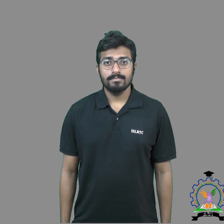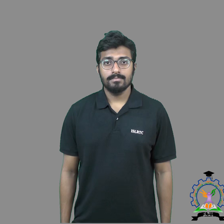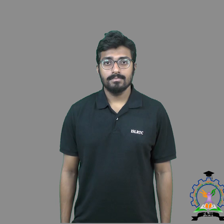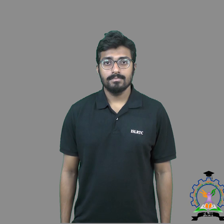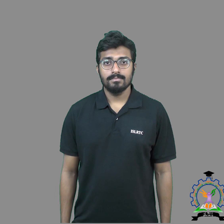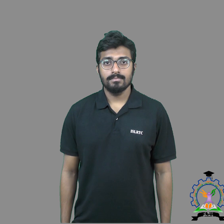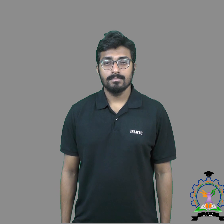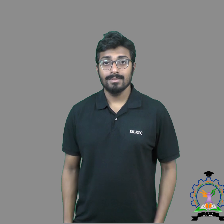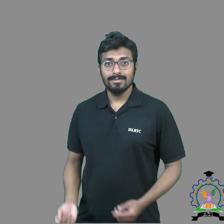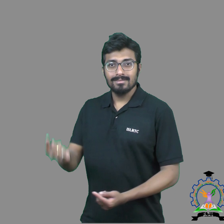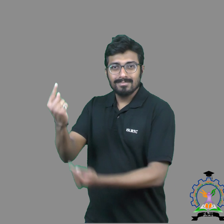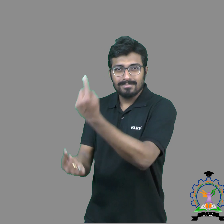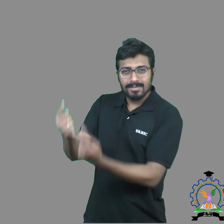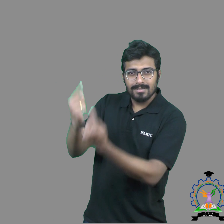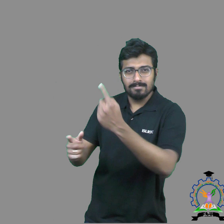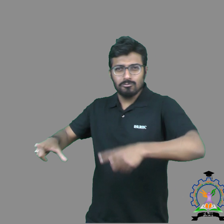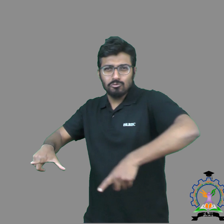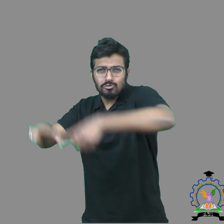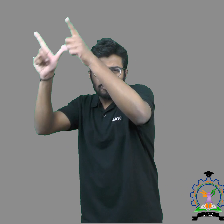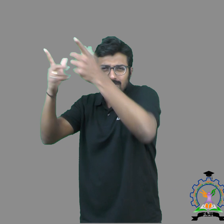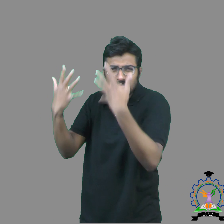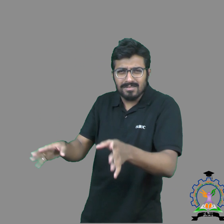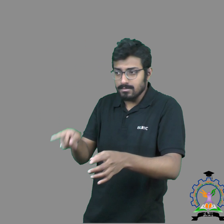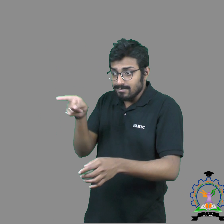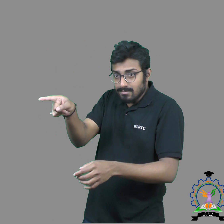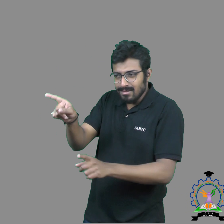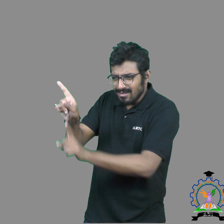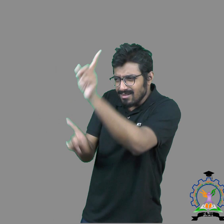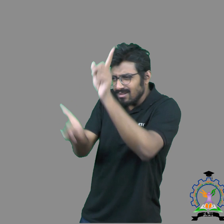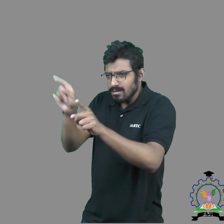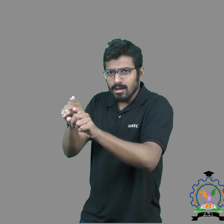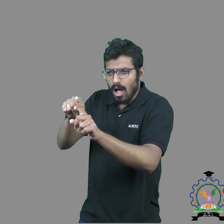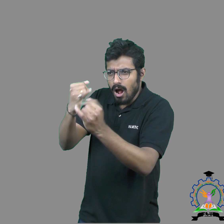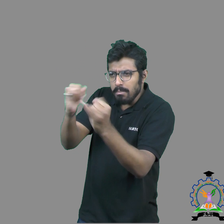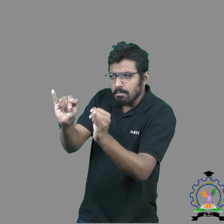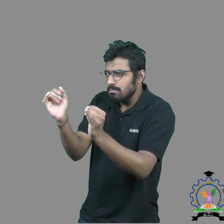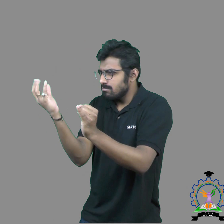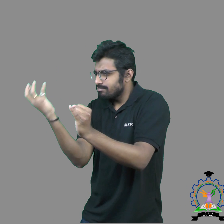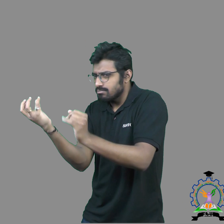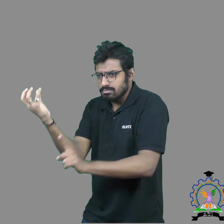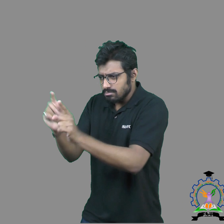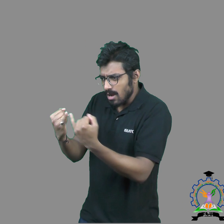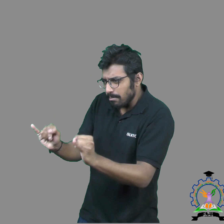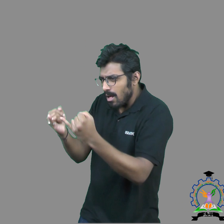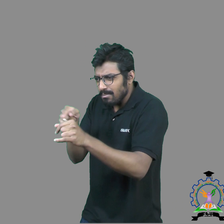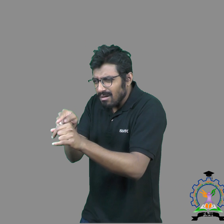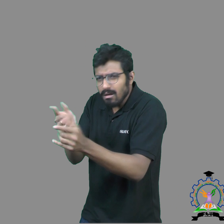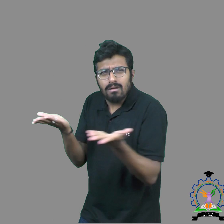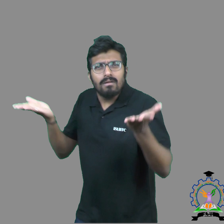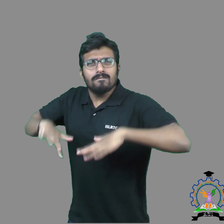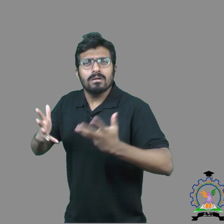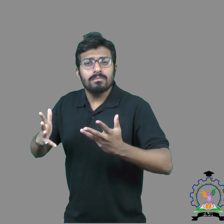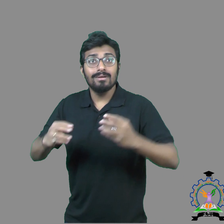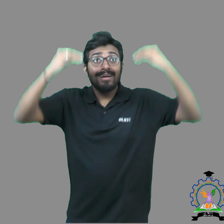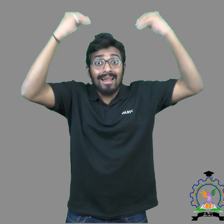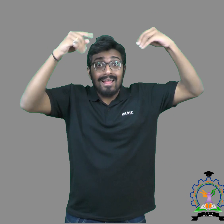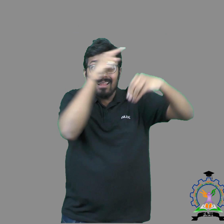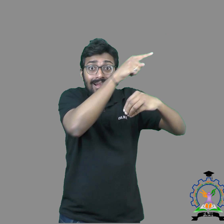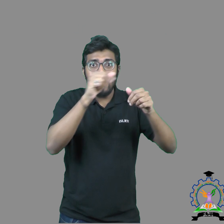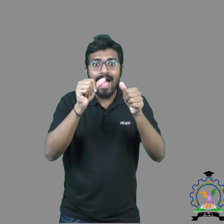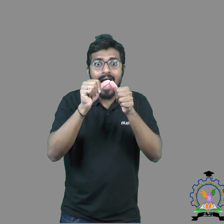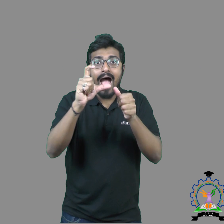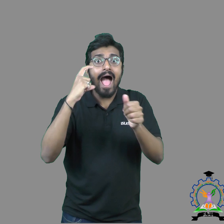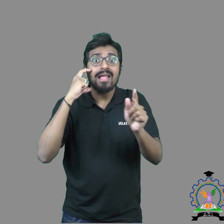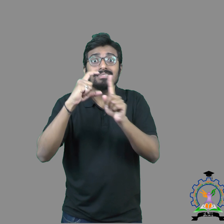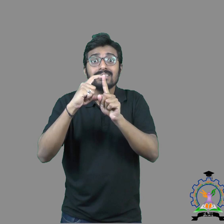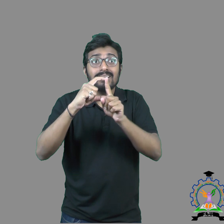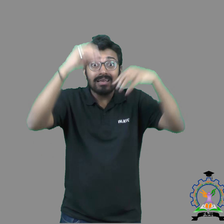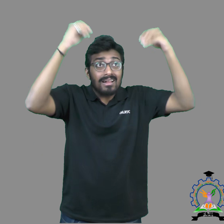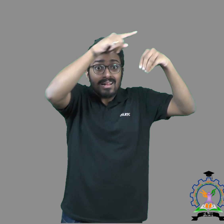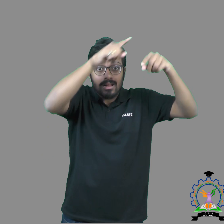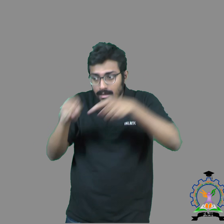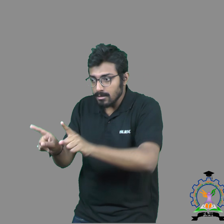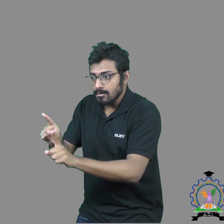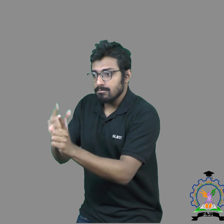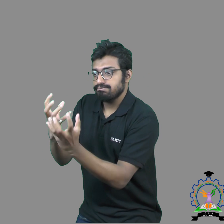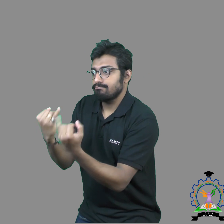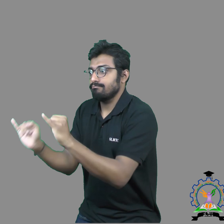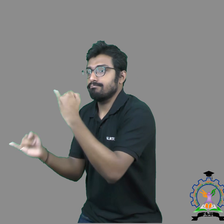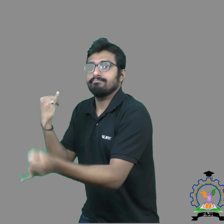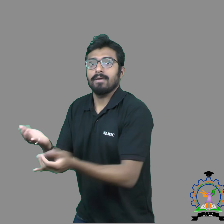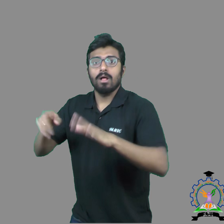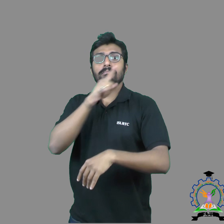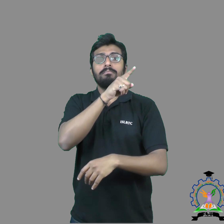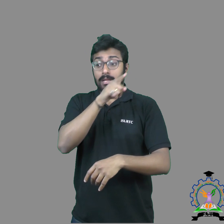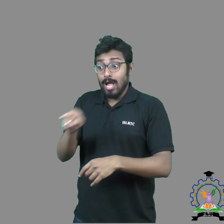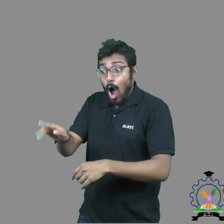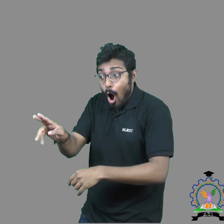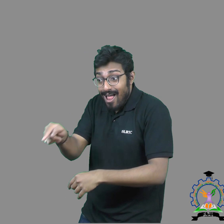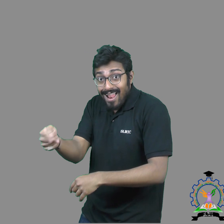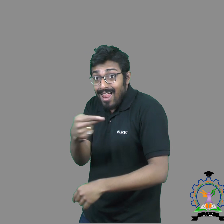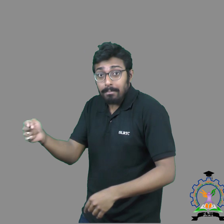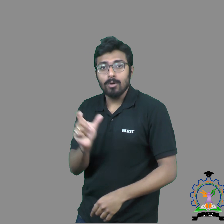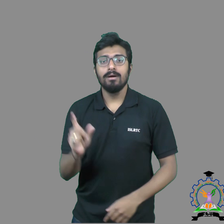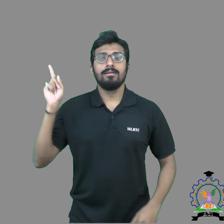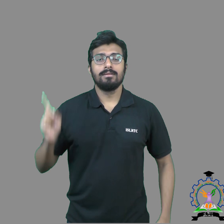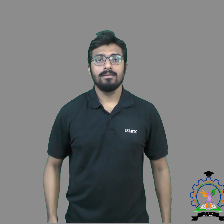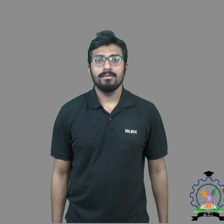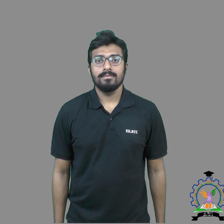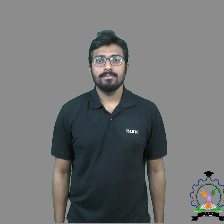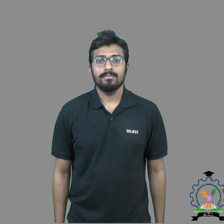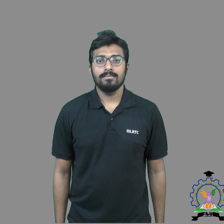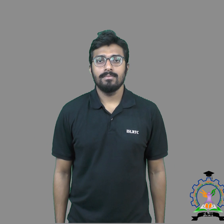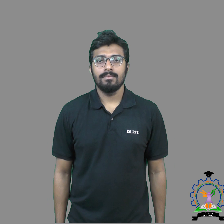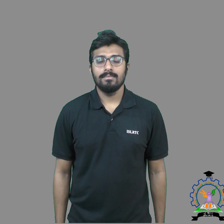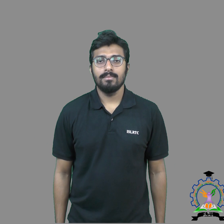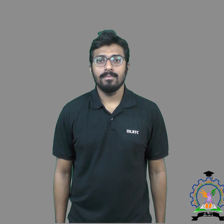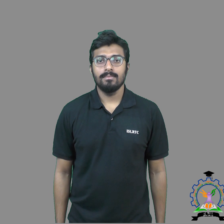Dieback